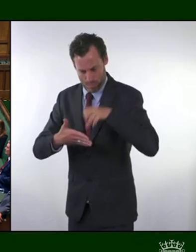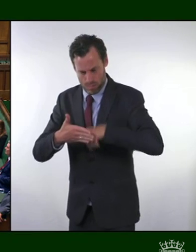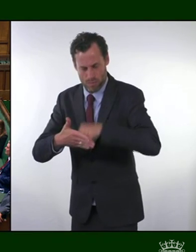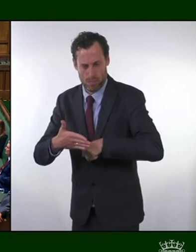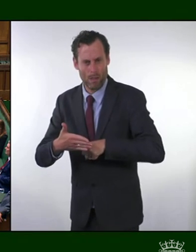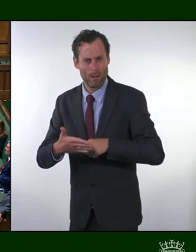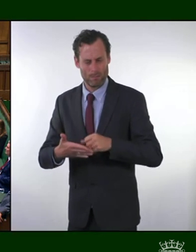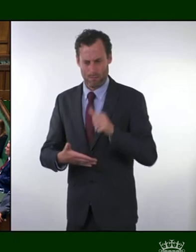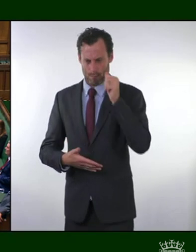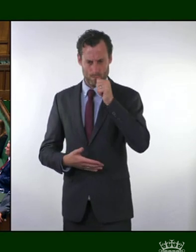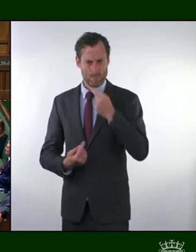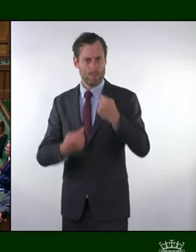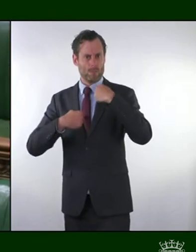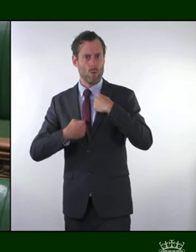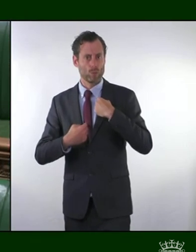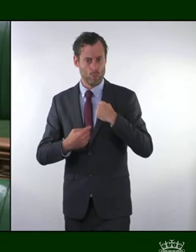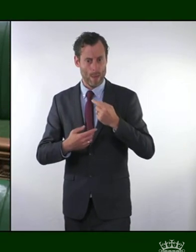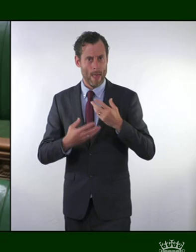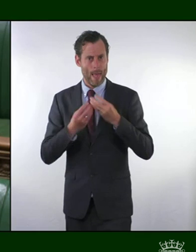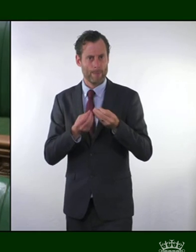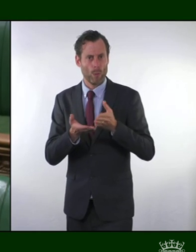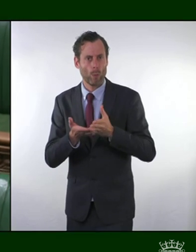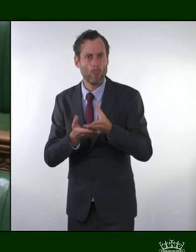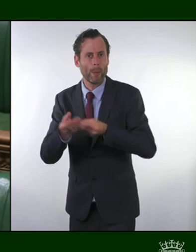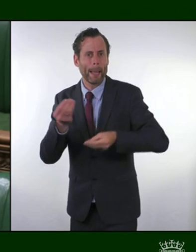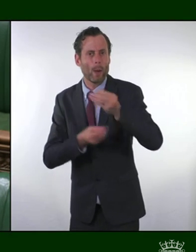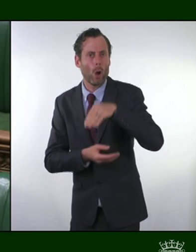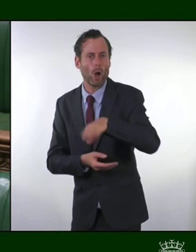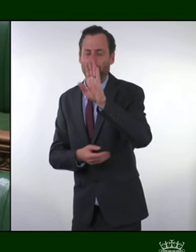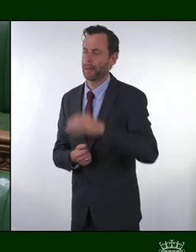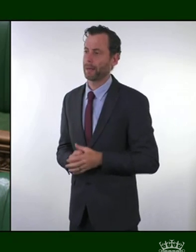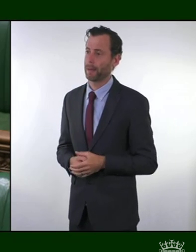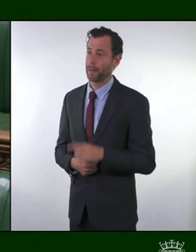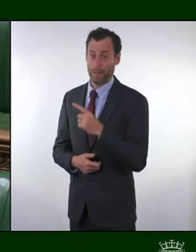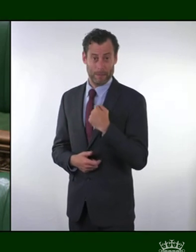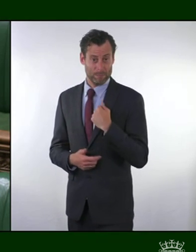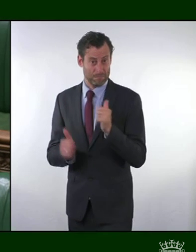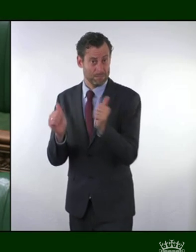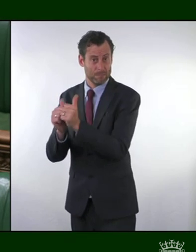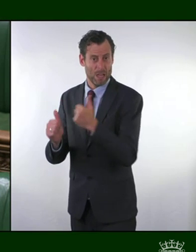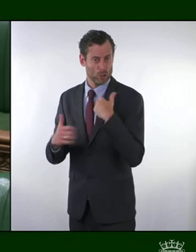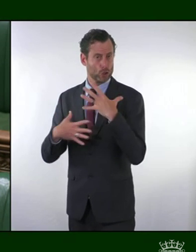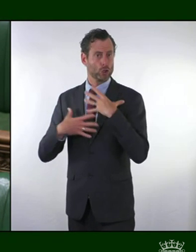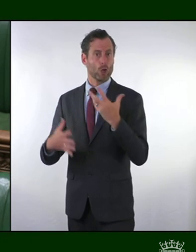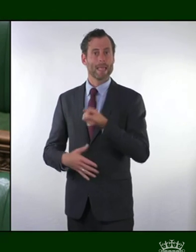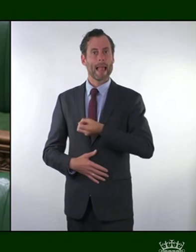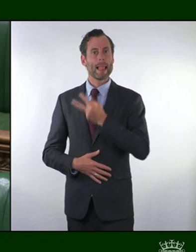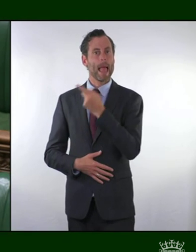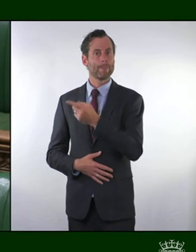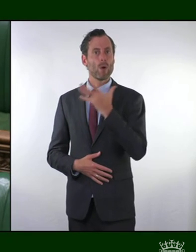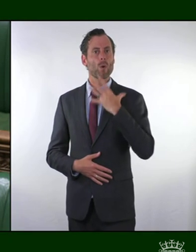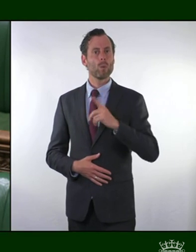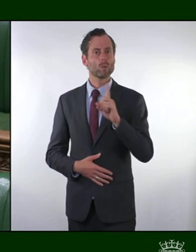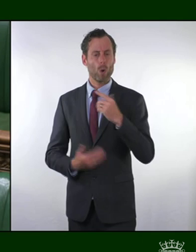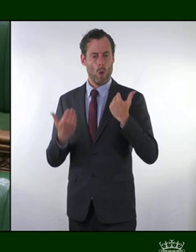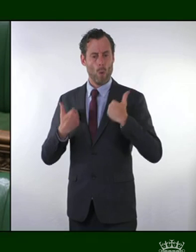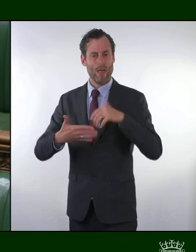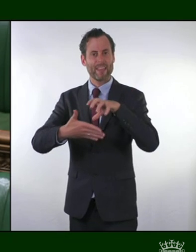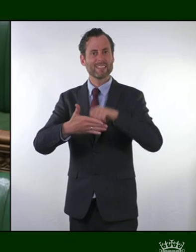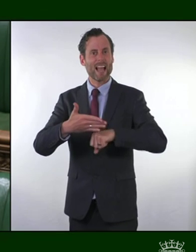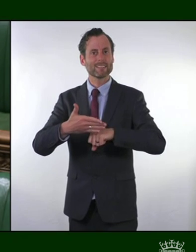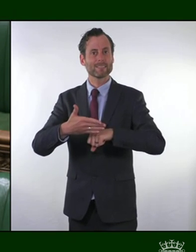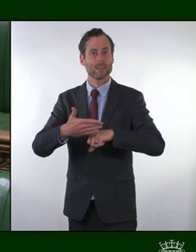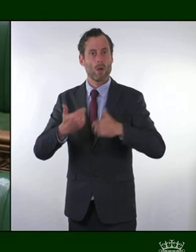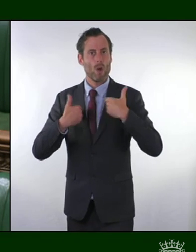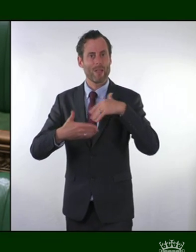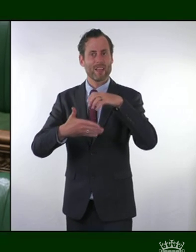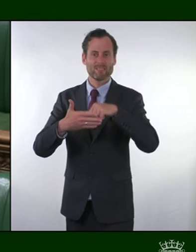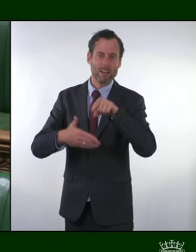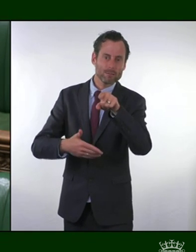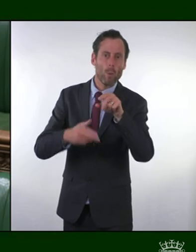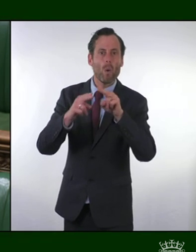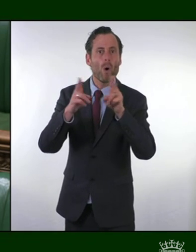Absolutely right. I have been amazed to hear that Labour is proposing to bring forward a wealth tax—a tax on homes.